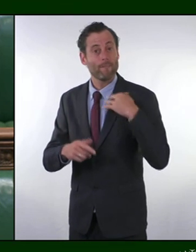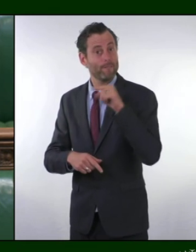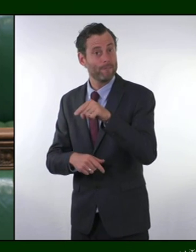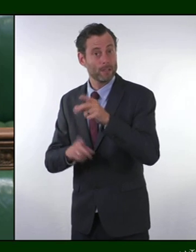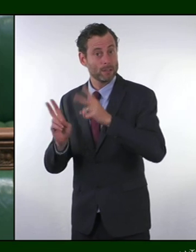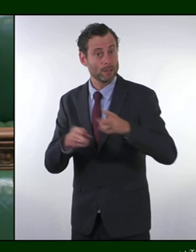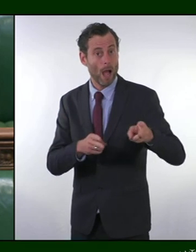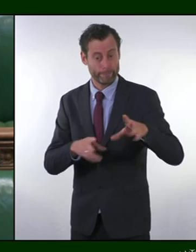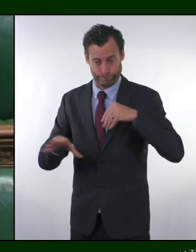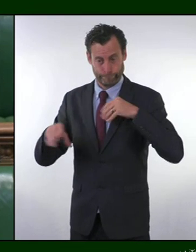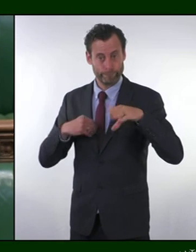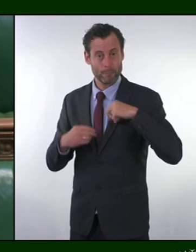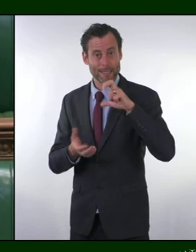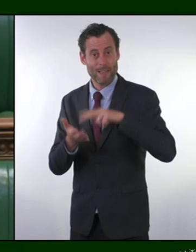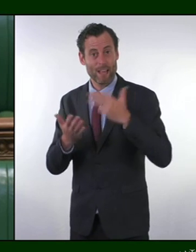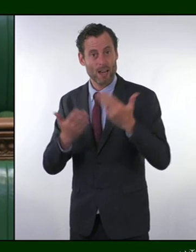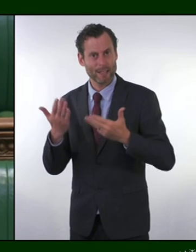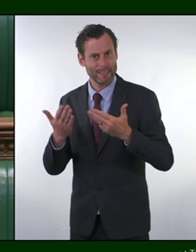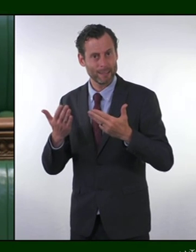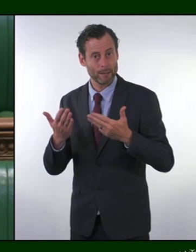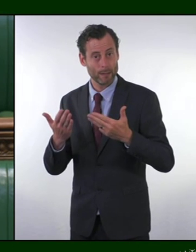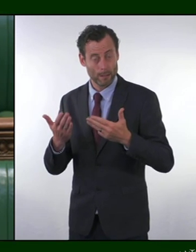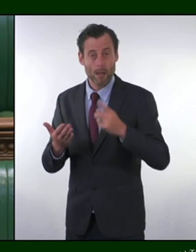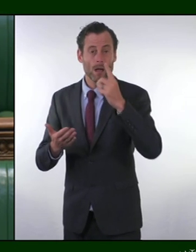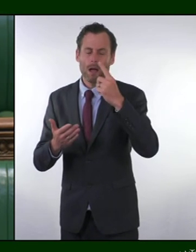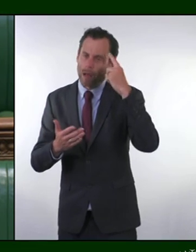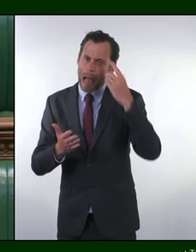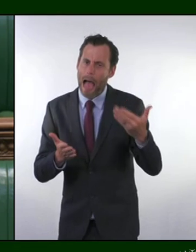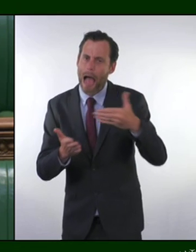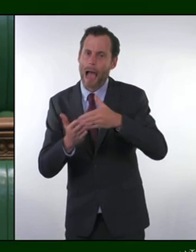It is a far higher number when we include excess deaths.